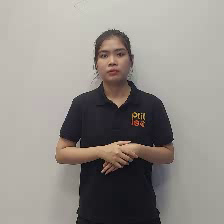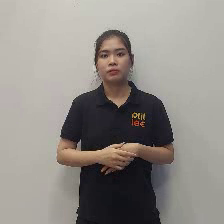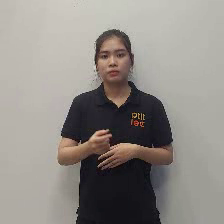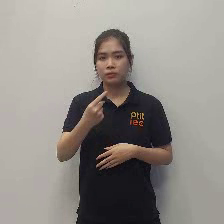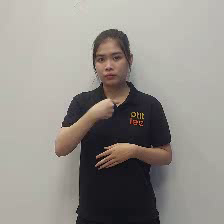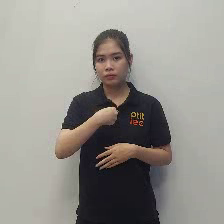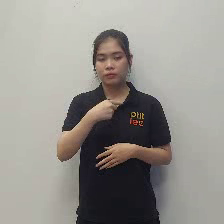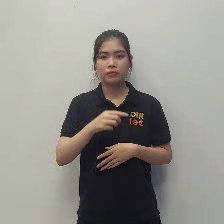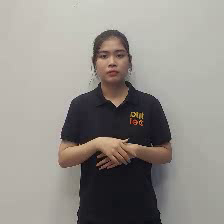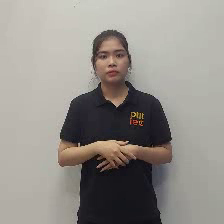Tôi